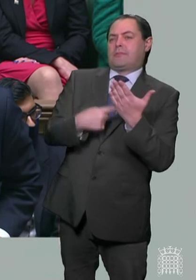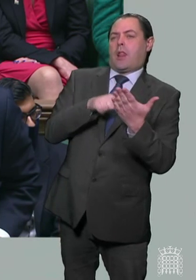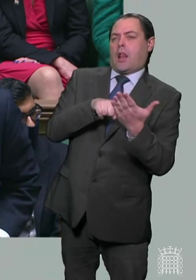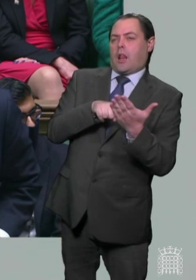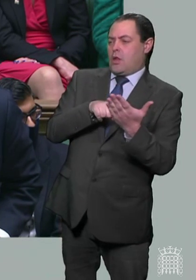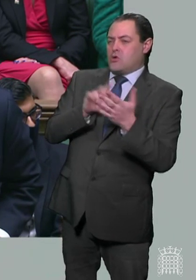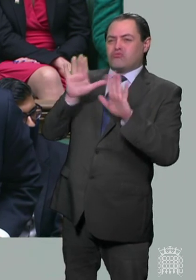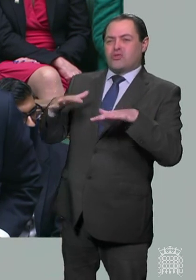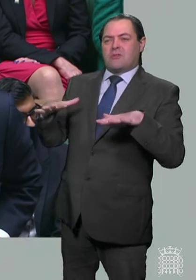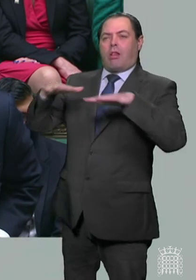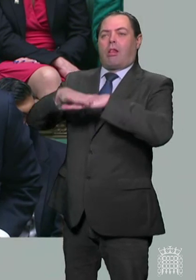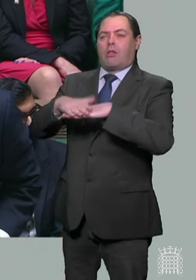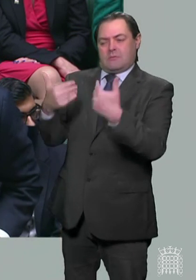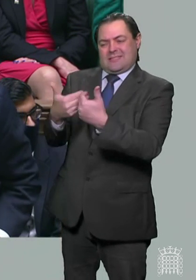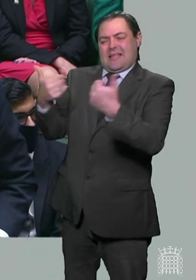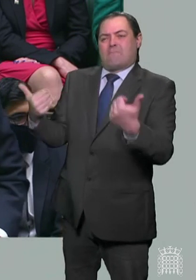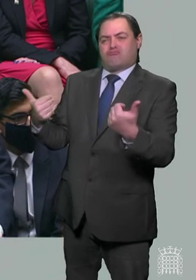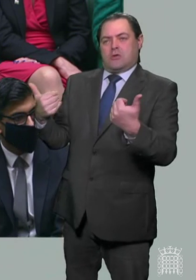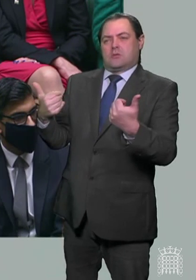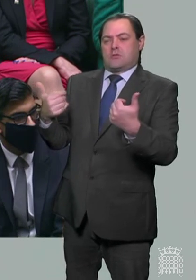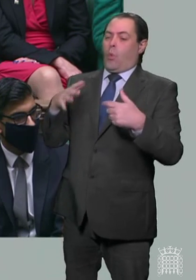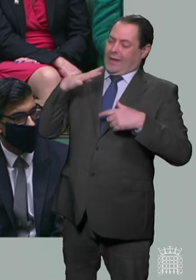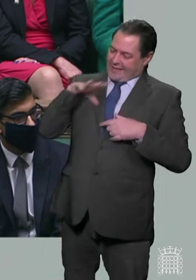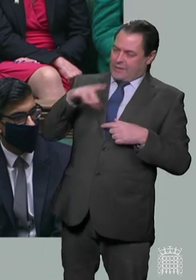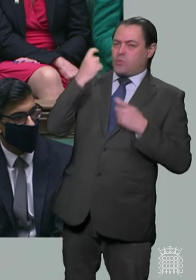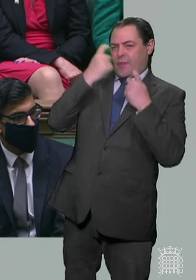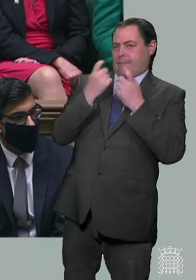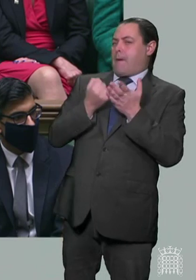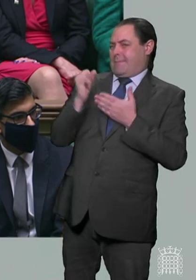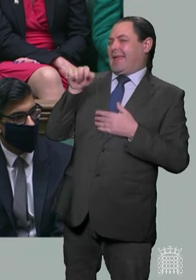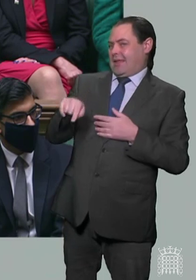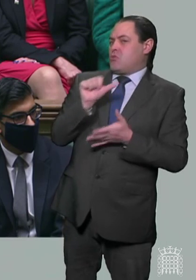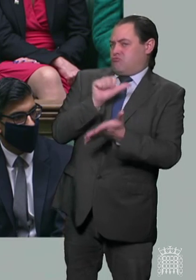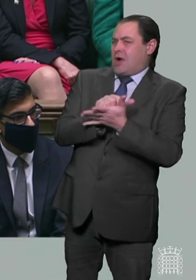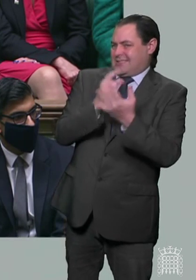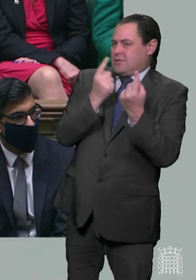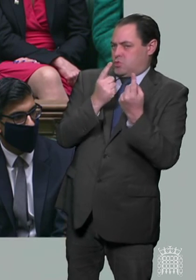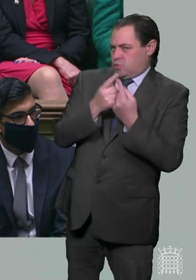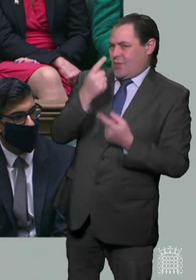We do need a cross-party approach on an appeals process.